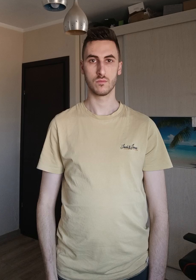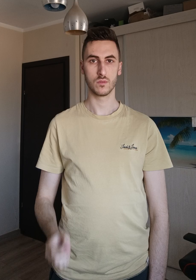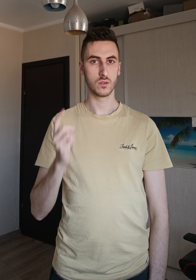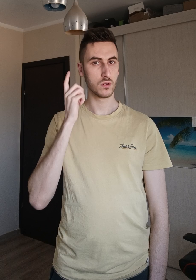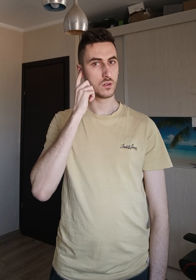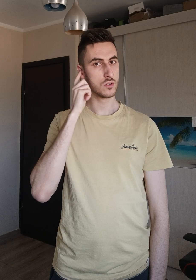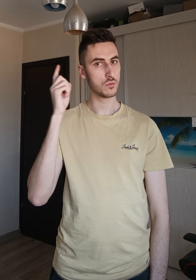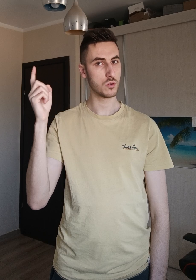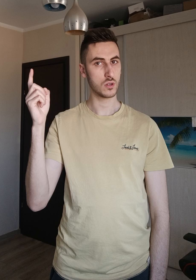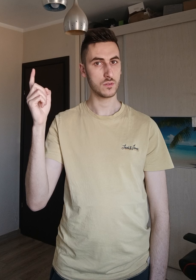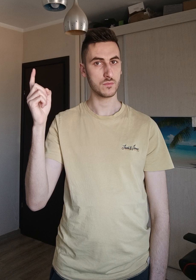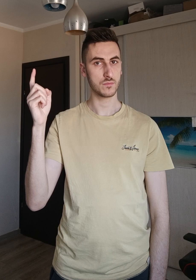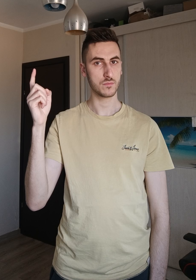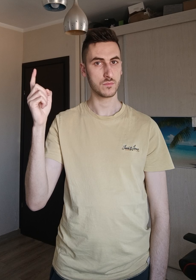לשמוע